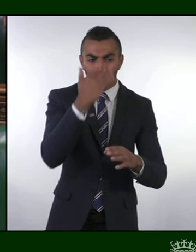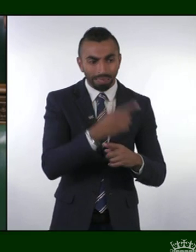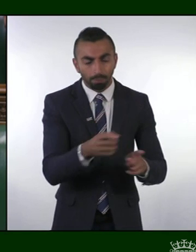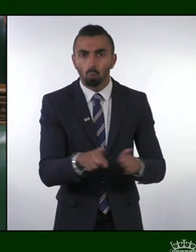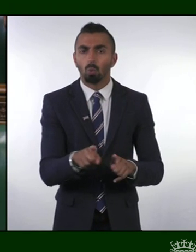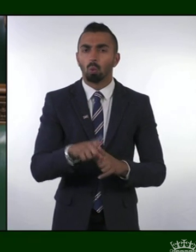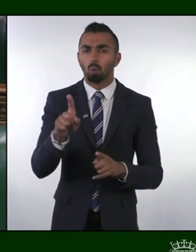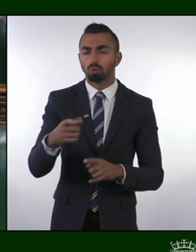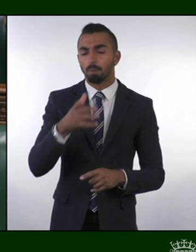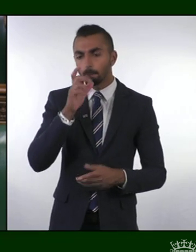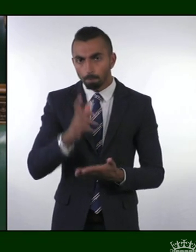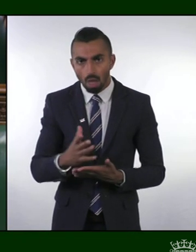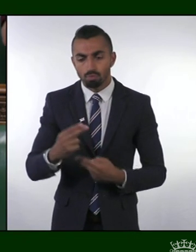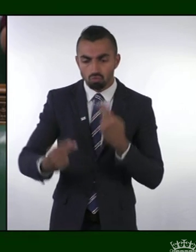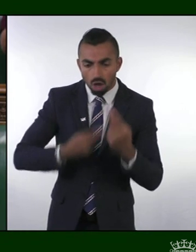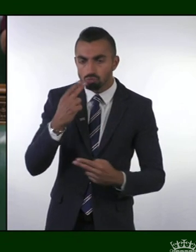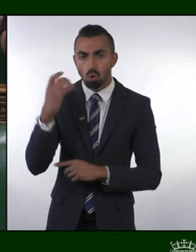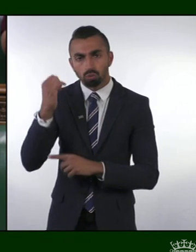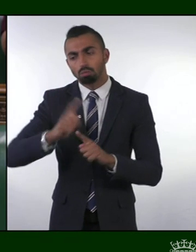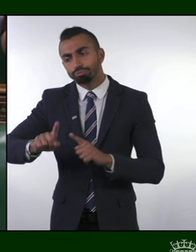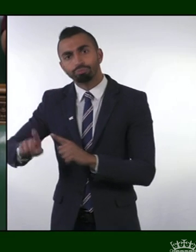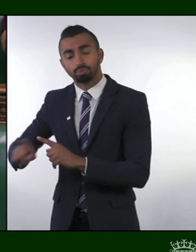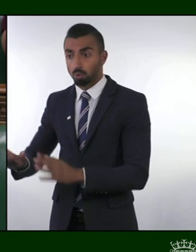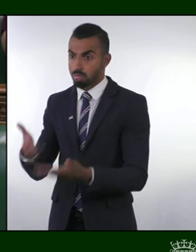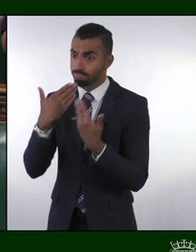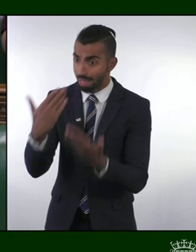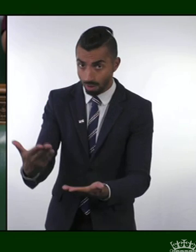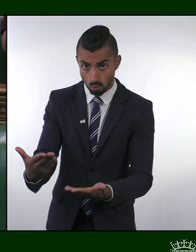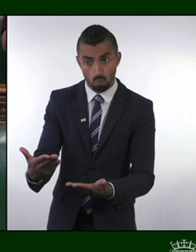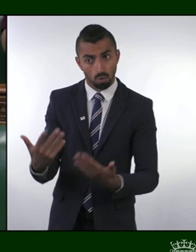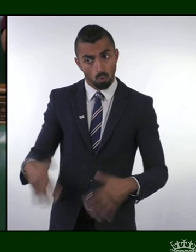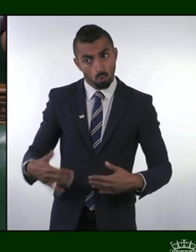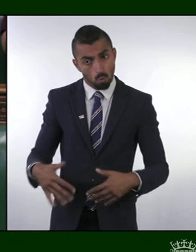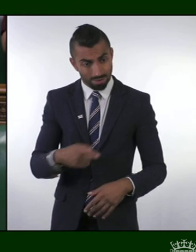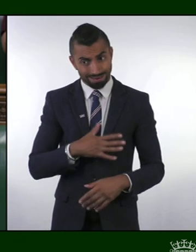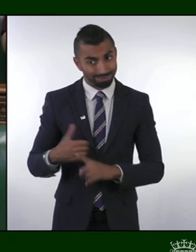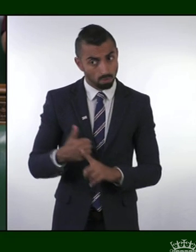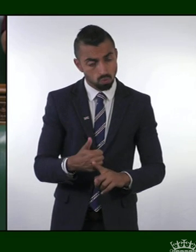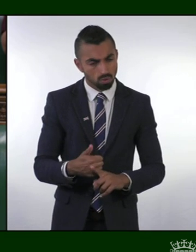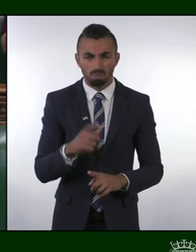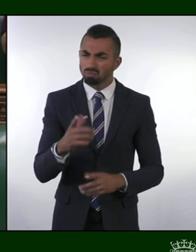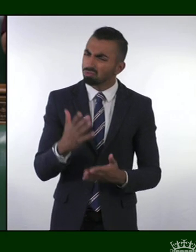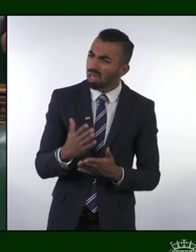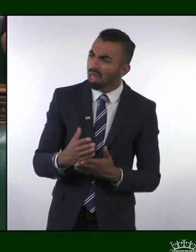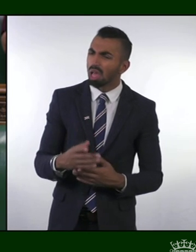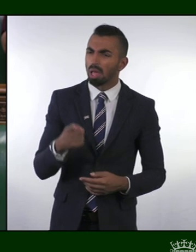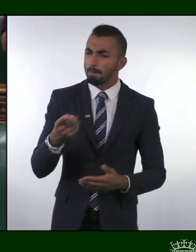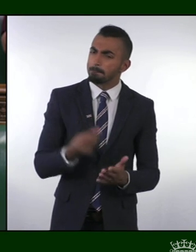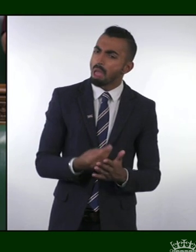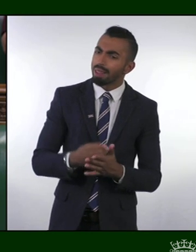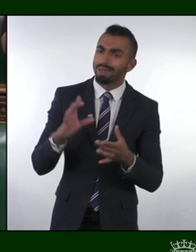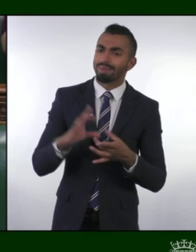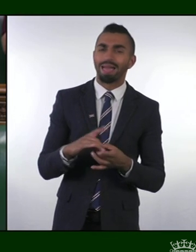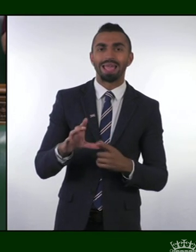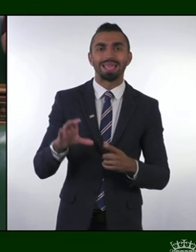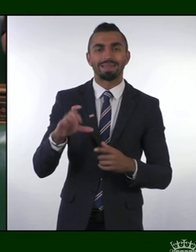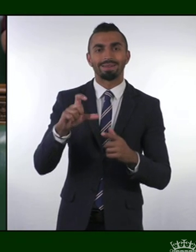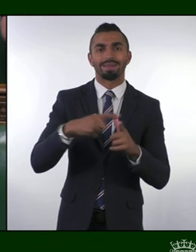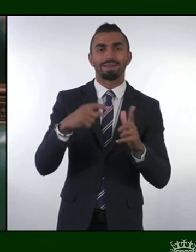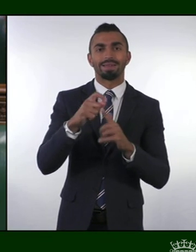My observation, though, is that of the money he has brought forward, the capital is only about 5% to 6% of the budget that he has earmarked for the next four or five years.